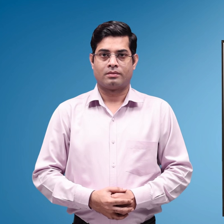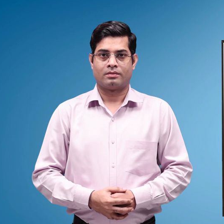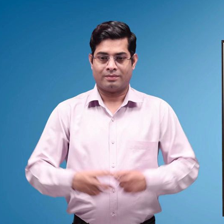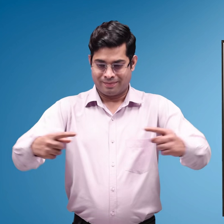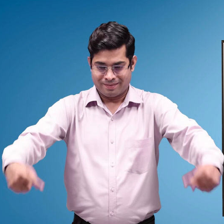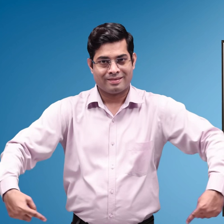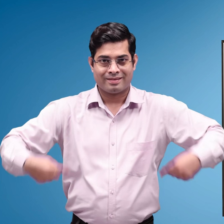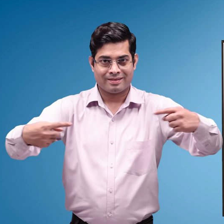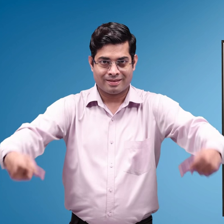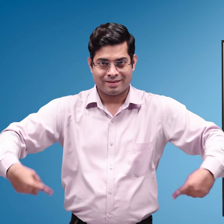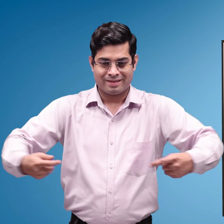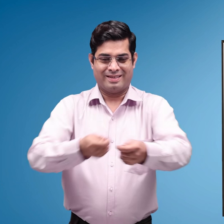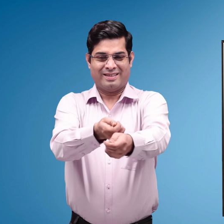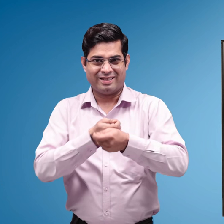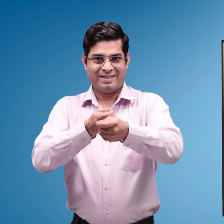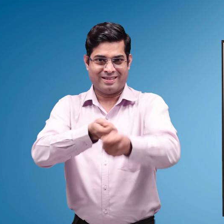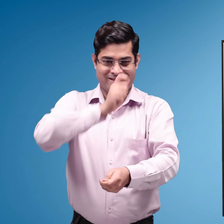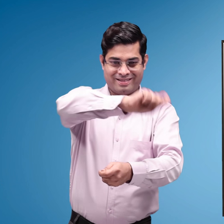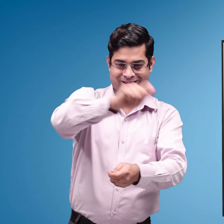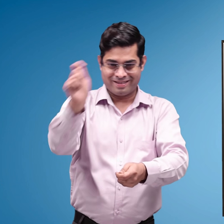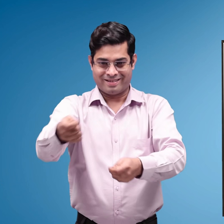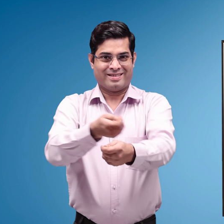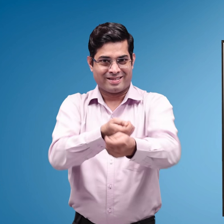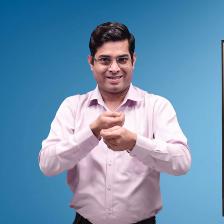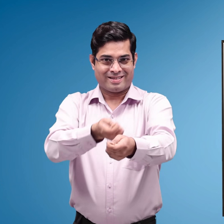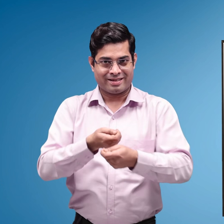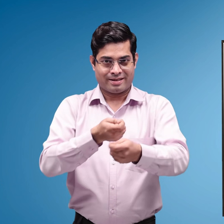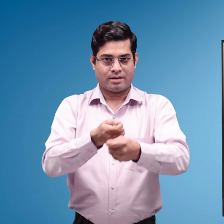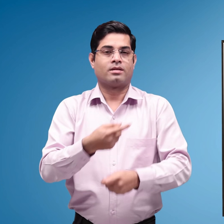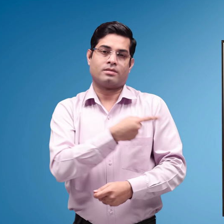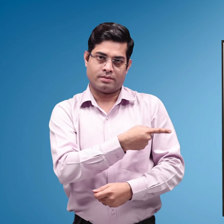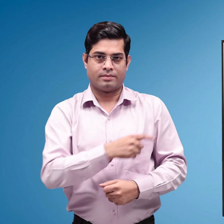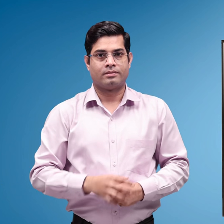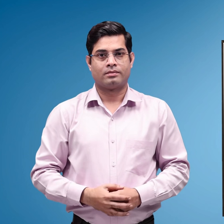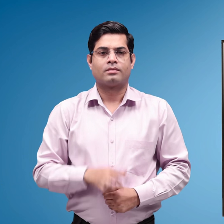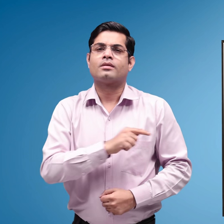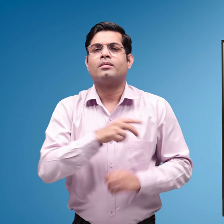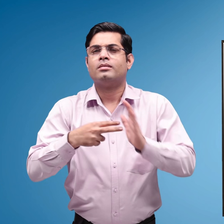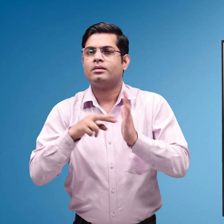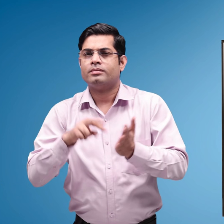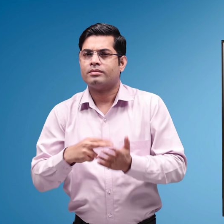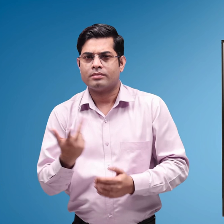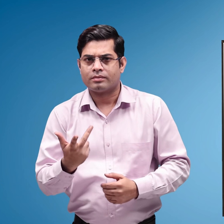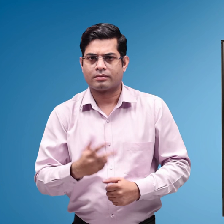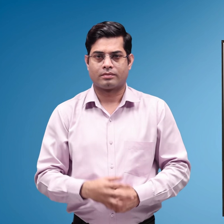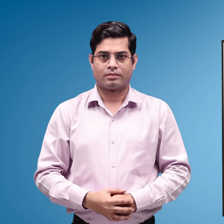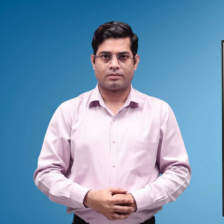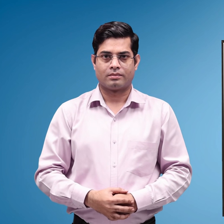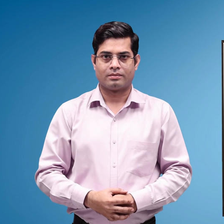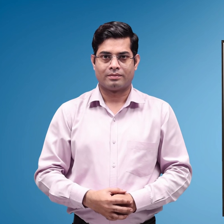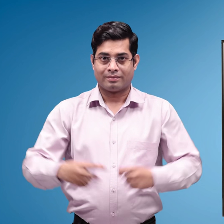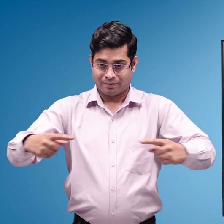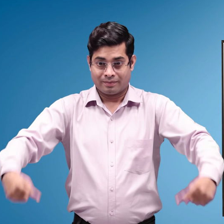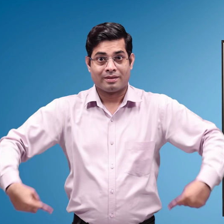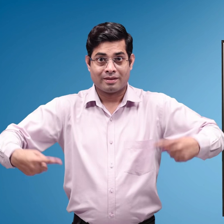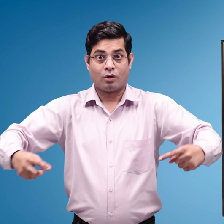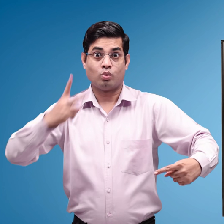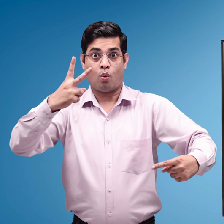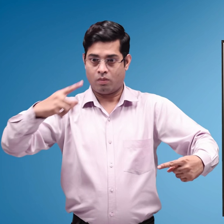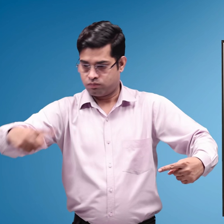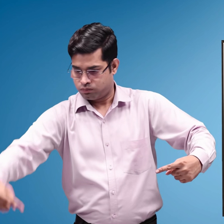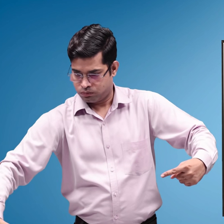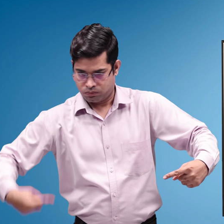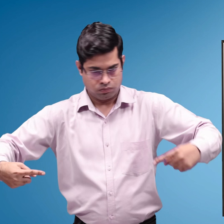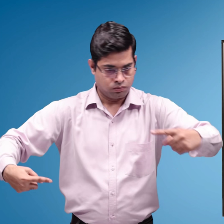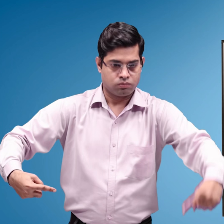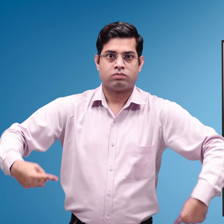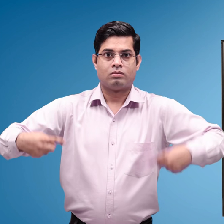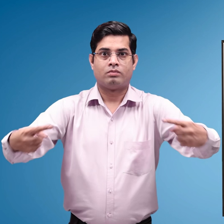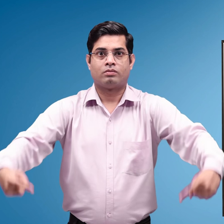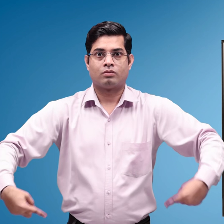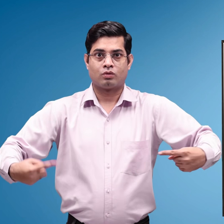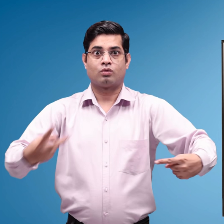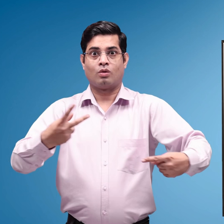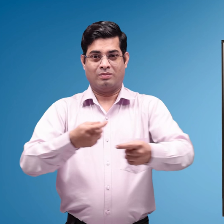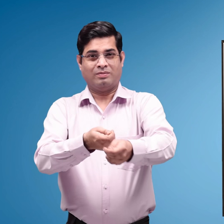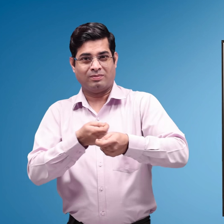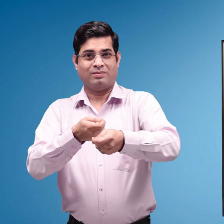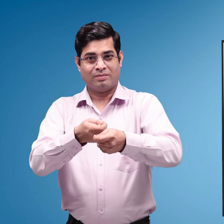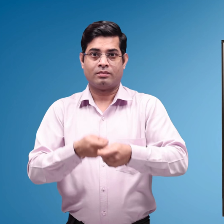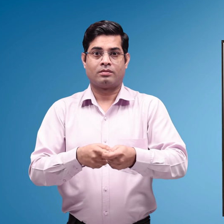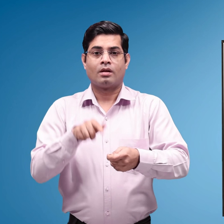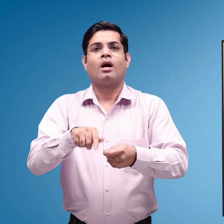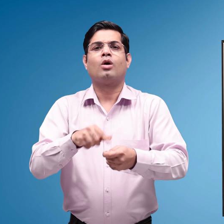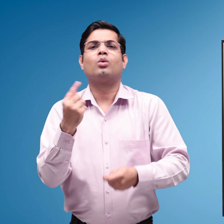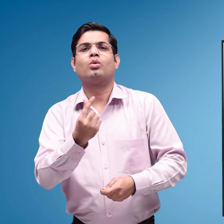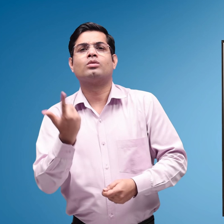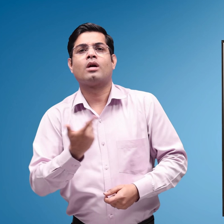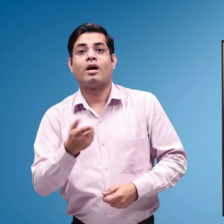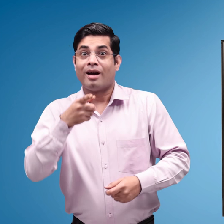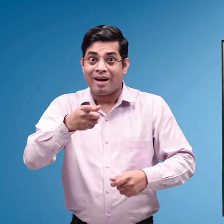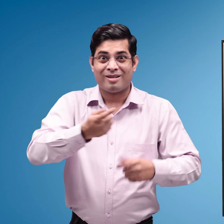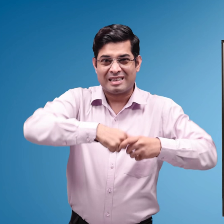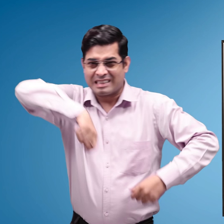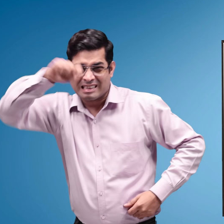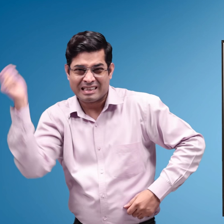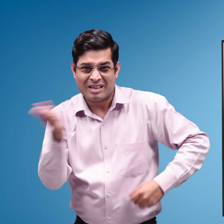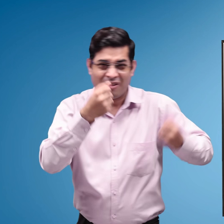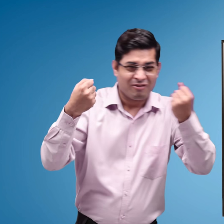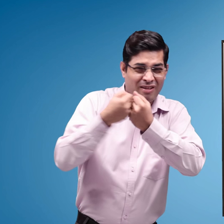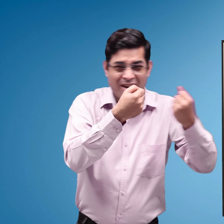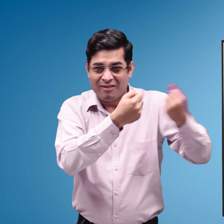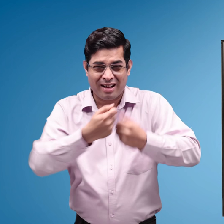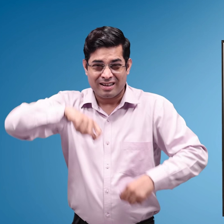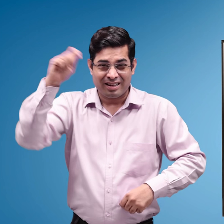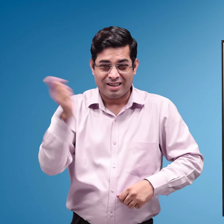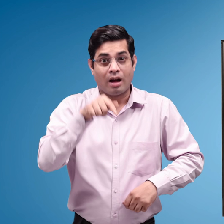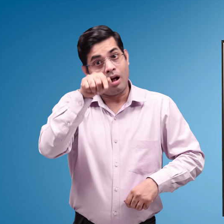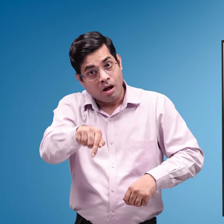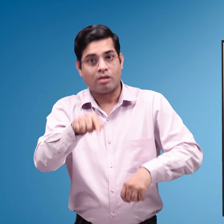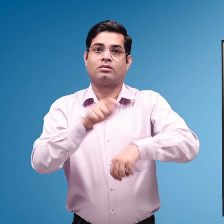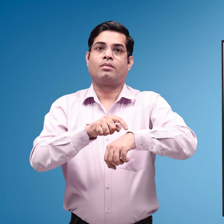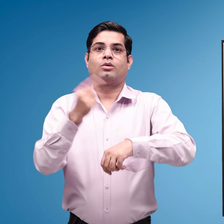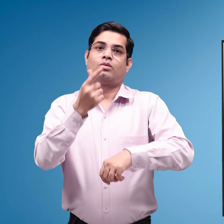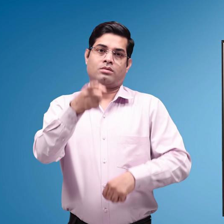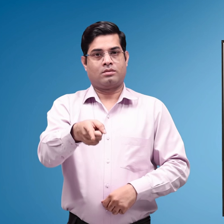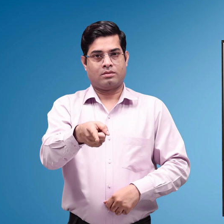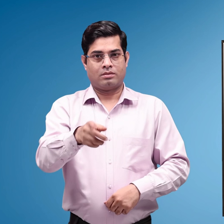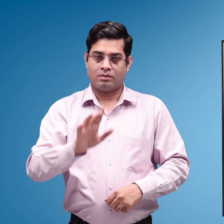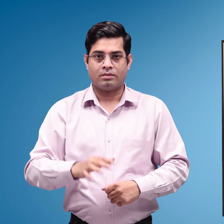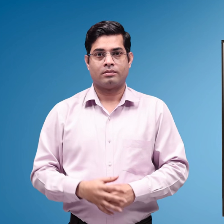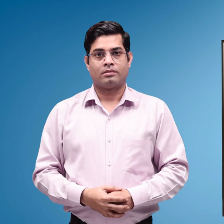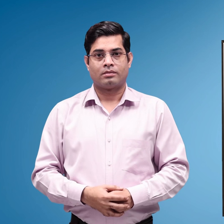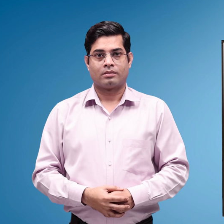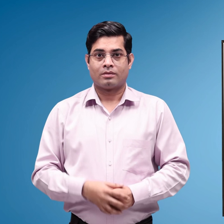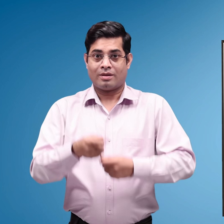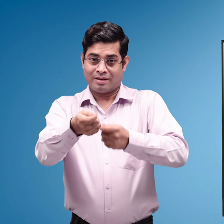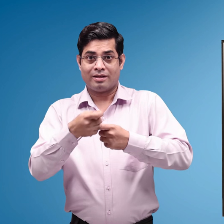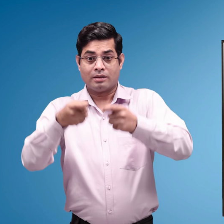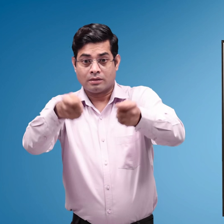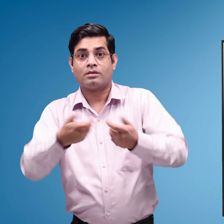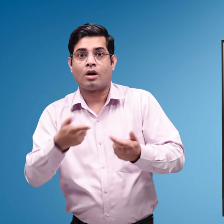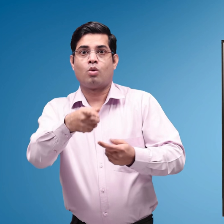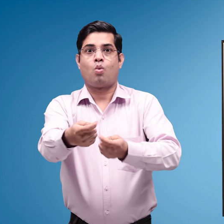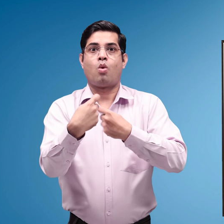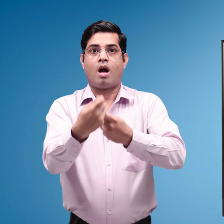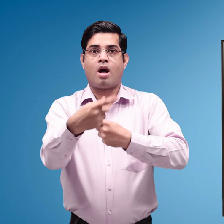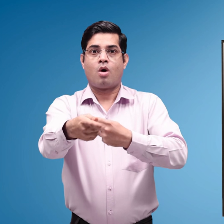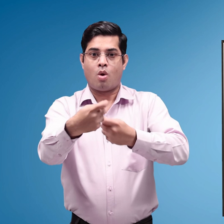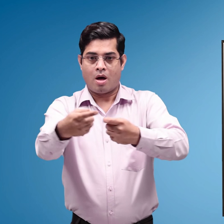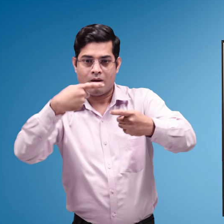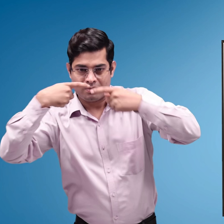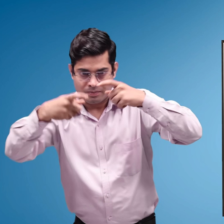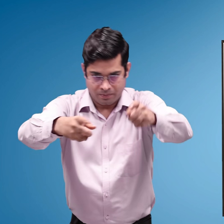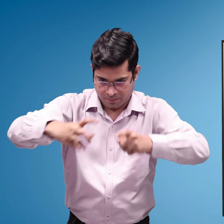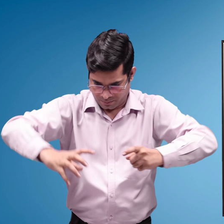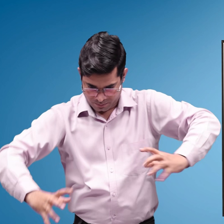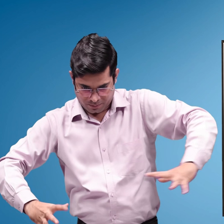This sign means chariot. It was a vehicle with two wheels used in battles in ancient India. Chariots were usually pulled by a horse.